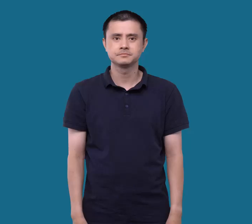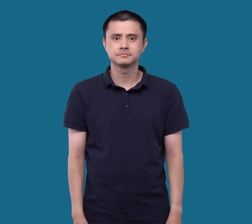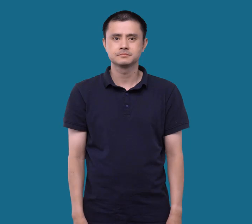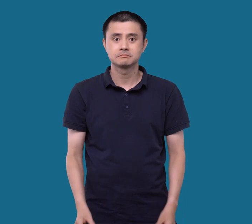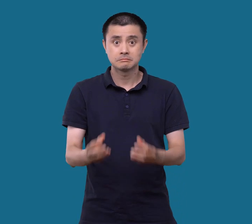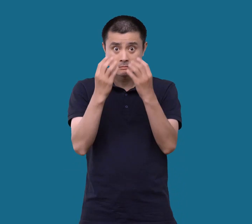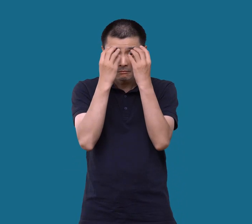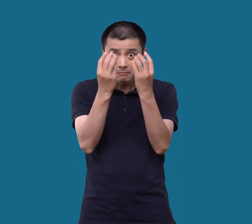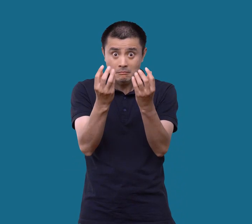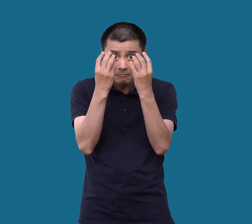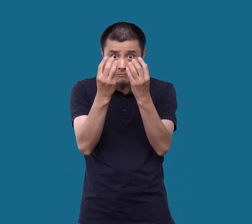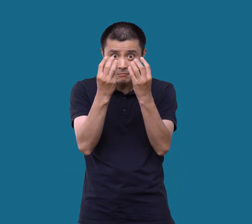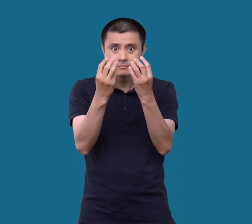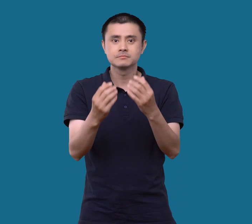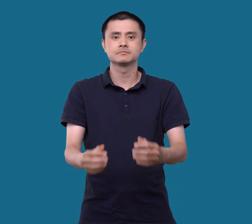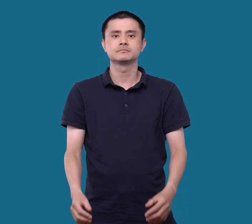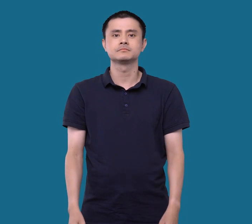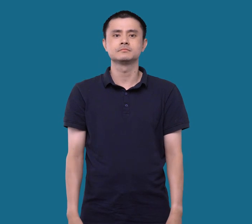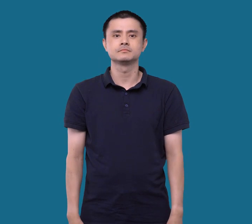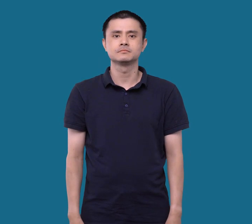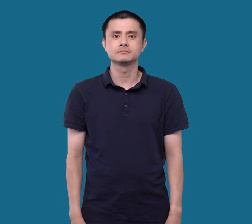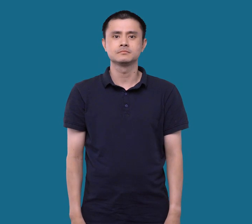ngạc nhiên